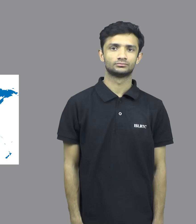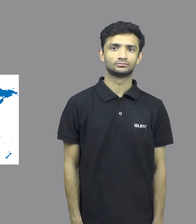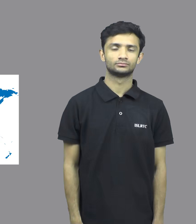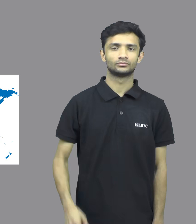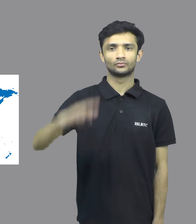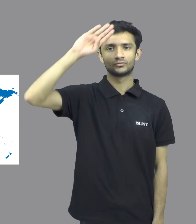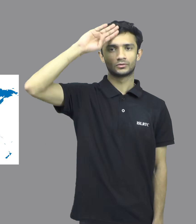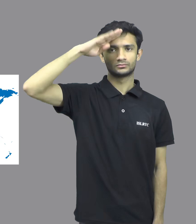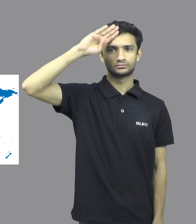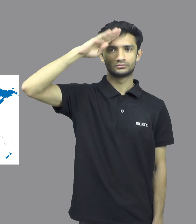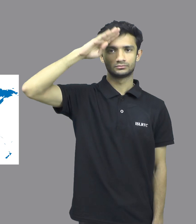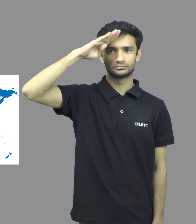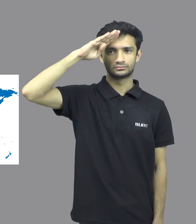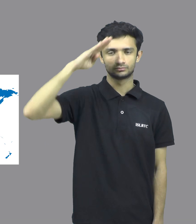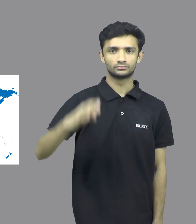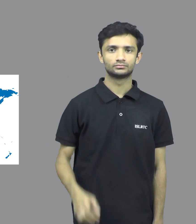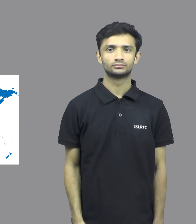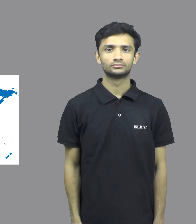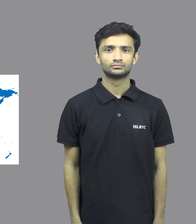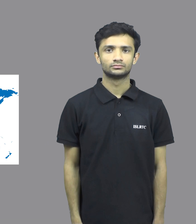Ireland